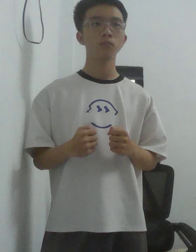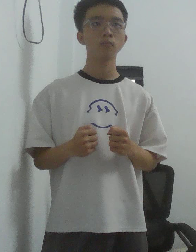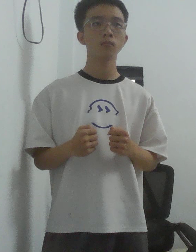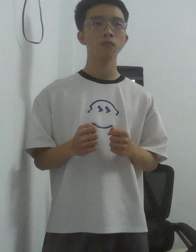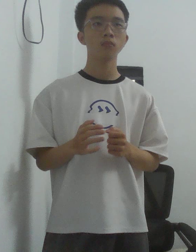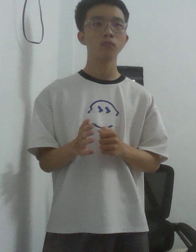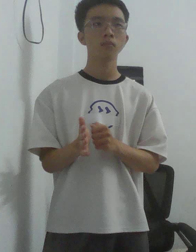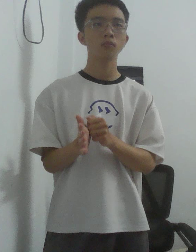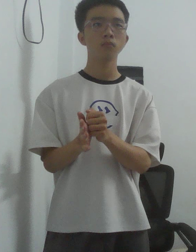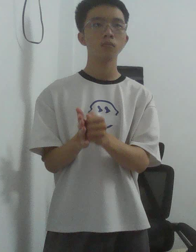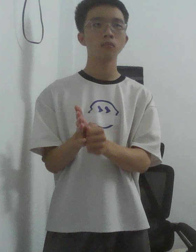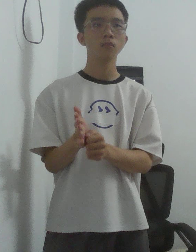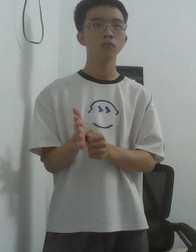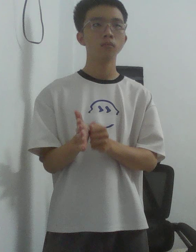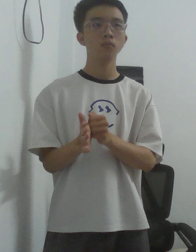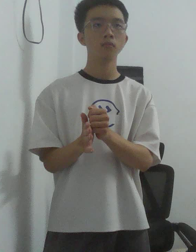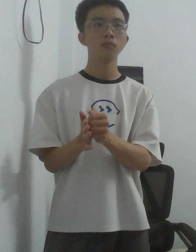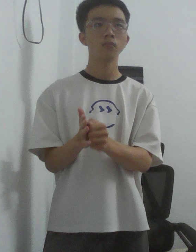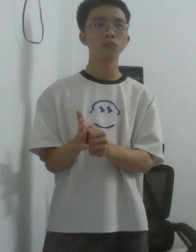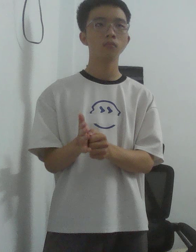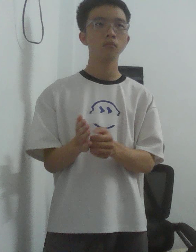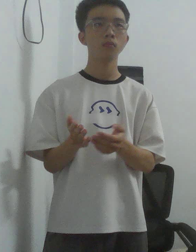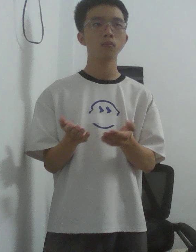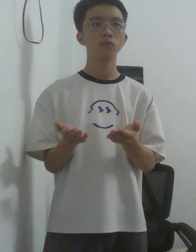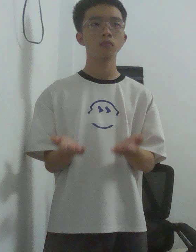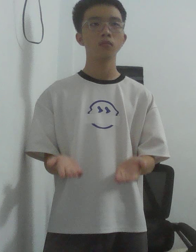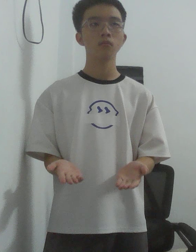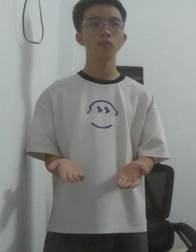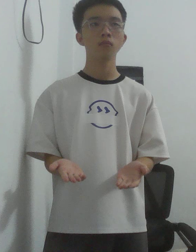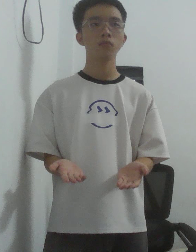thang nay